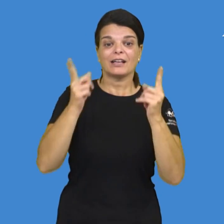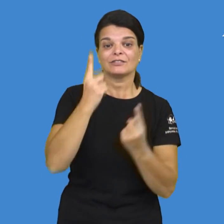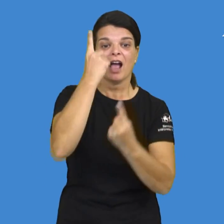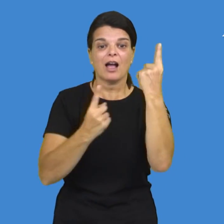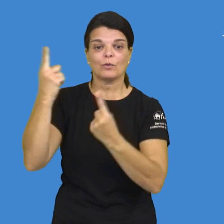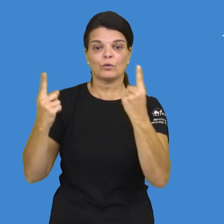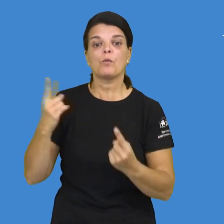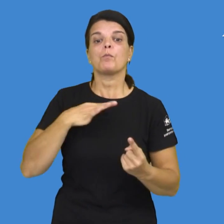alguno